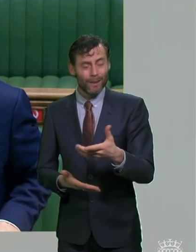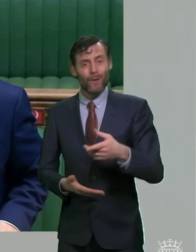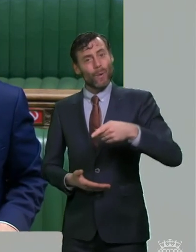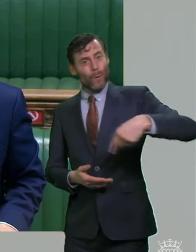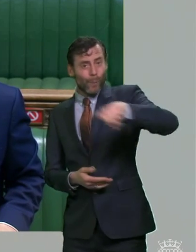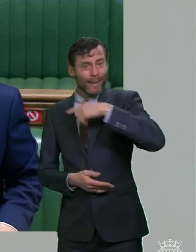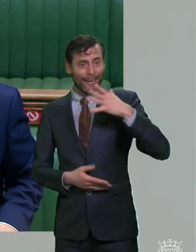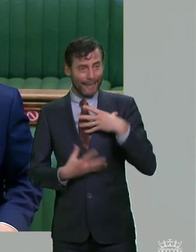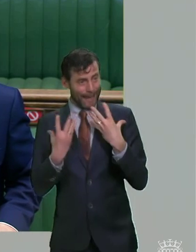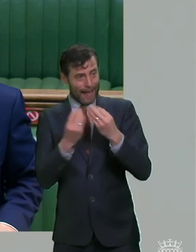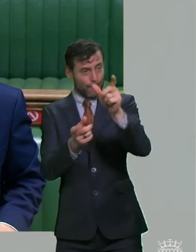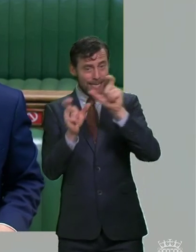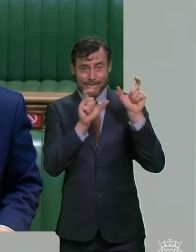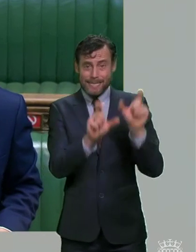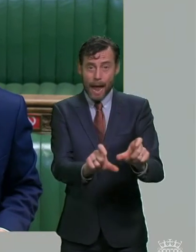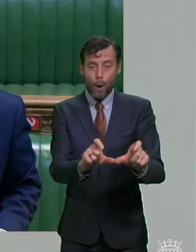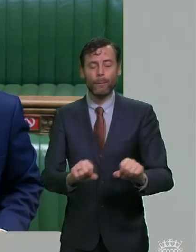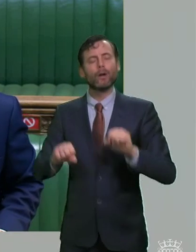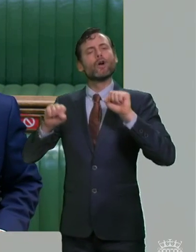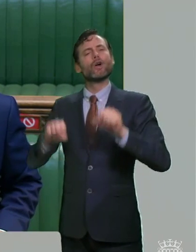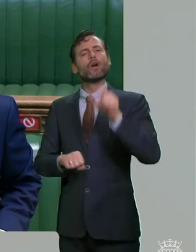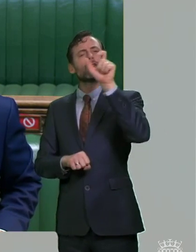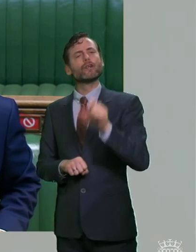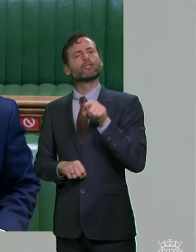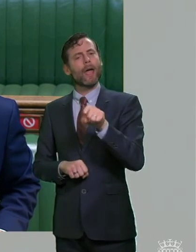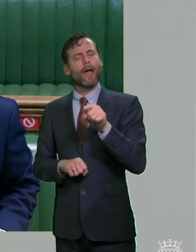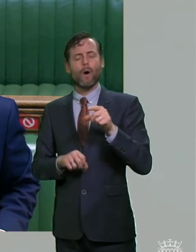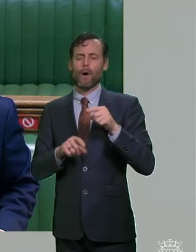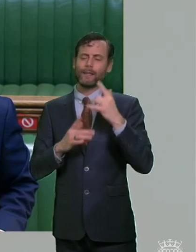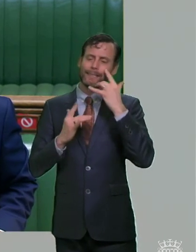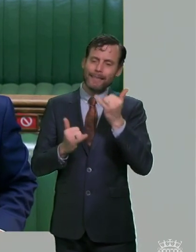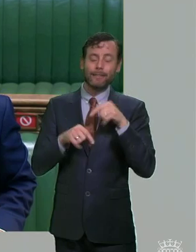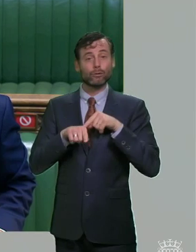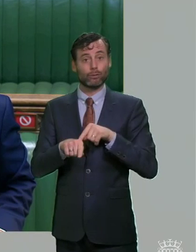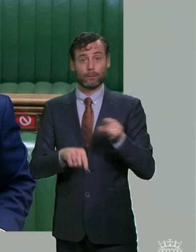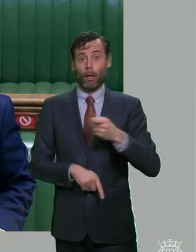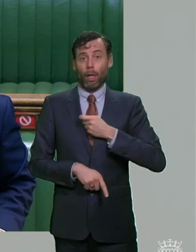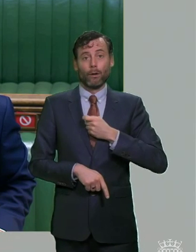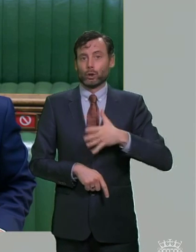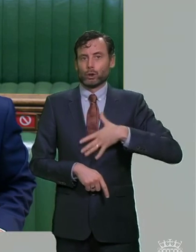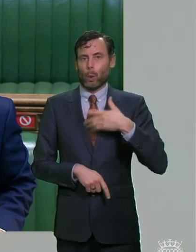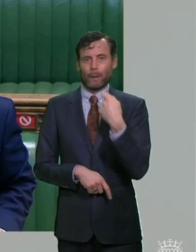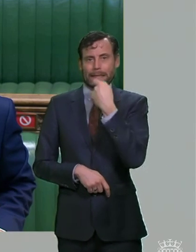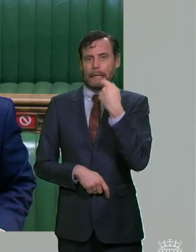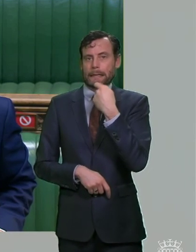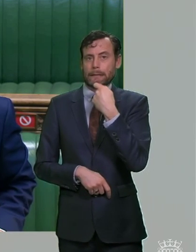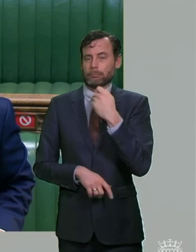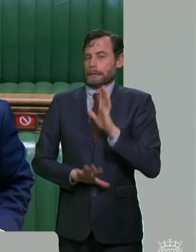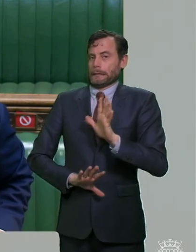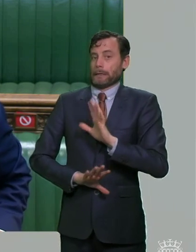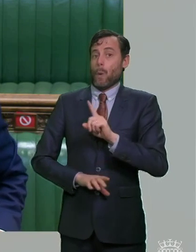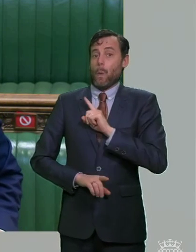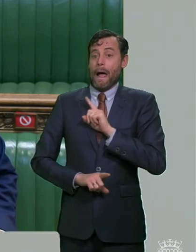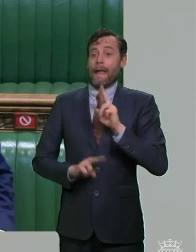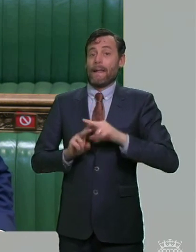The chair of Test and Trace said that people are “scared” to come forward for a covid test because they cannot afford to isolate.